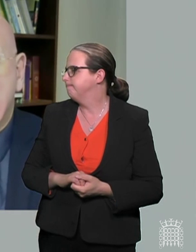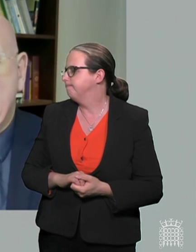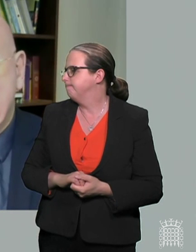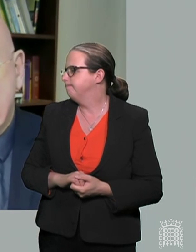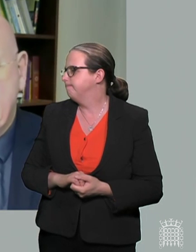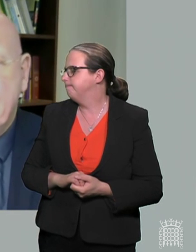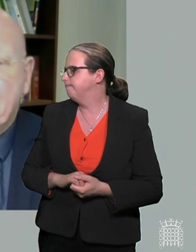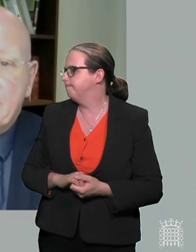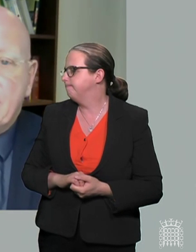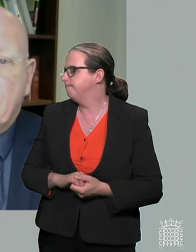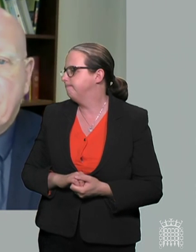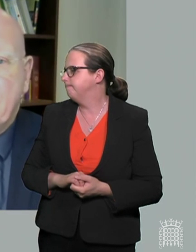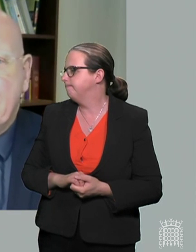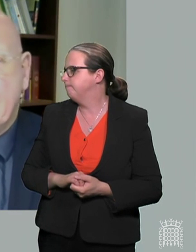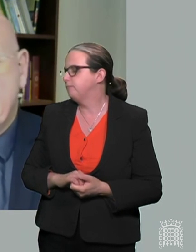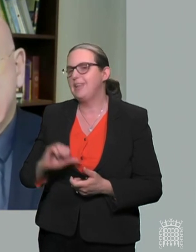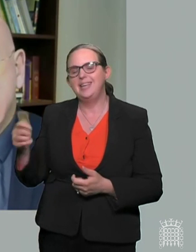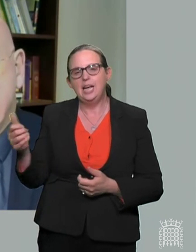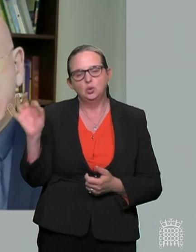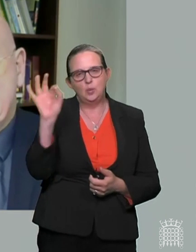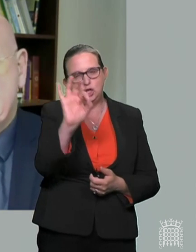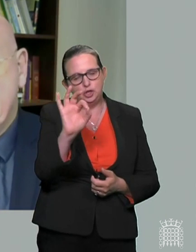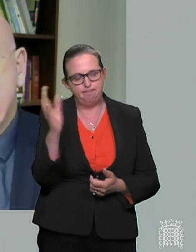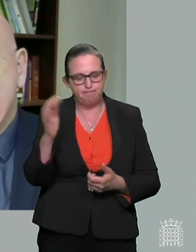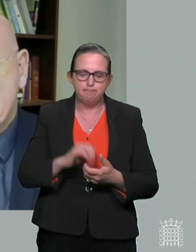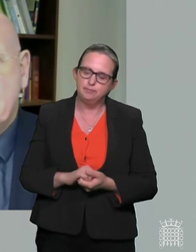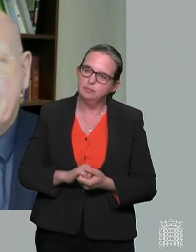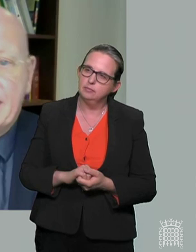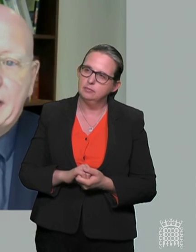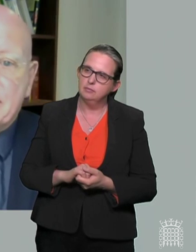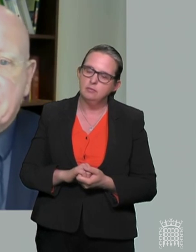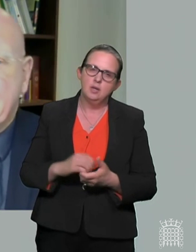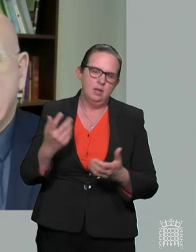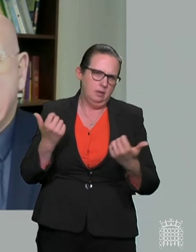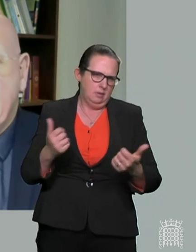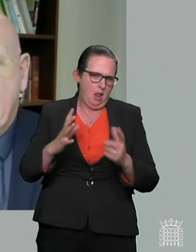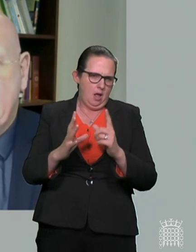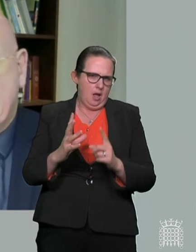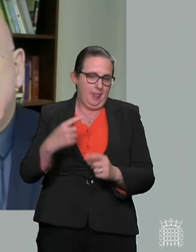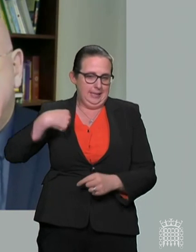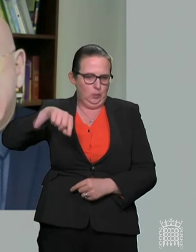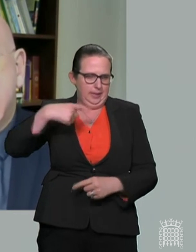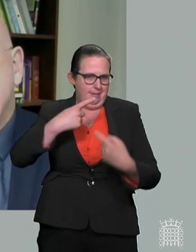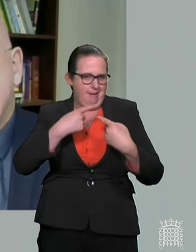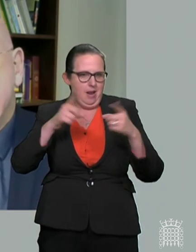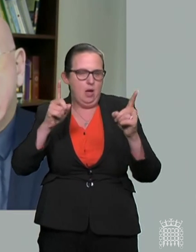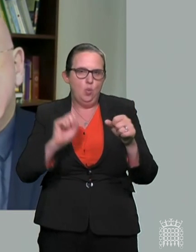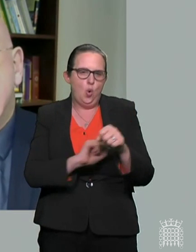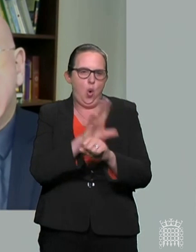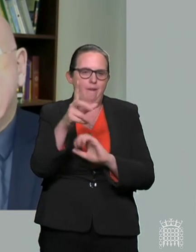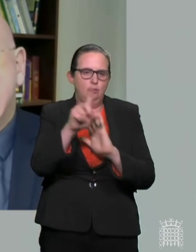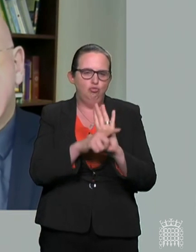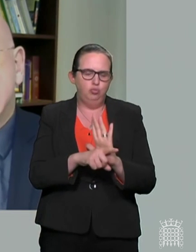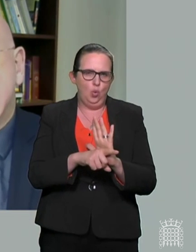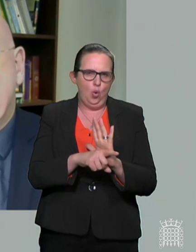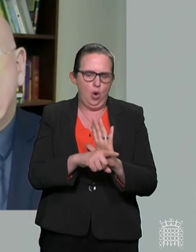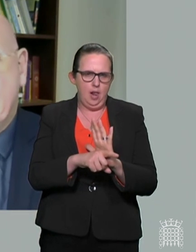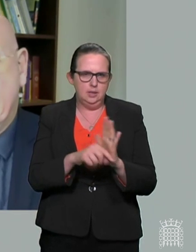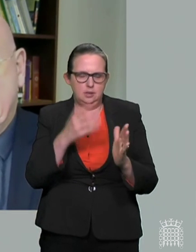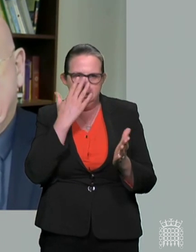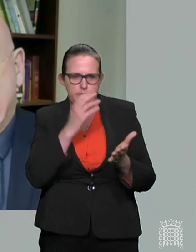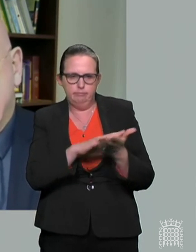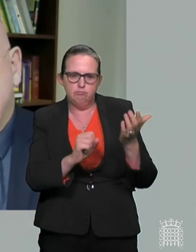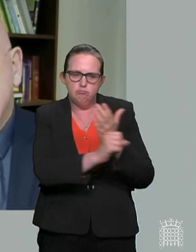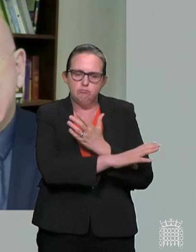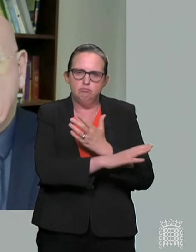Many people are aghast at the potential consequences of trashing English covid regulations in a triumphalist prime ministerial crash attack.